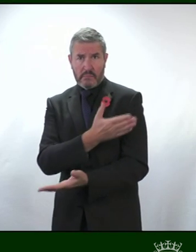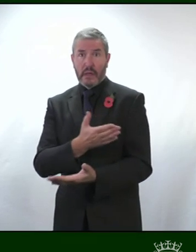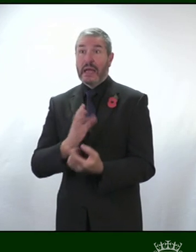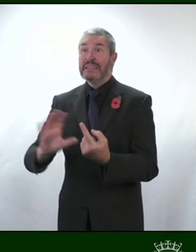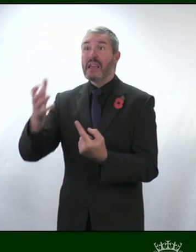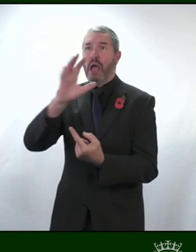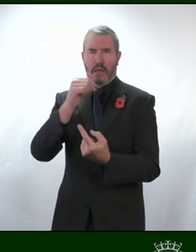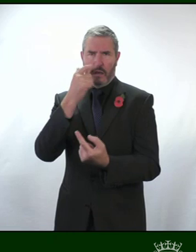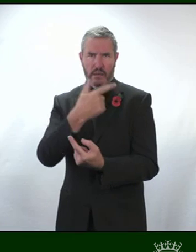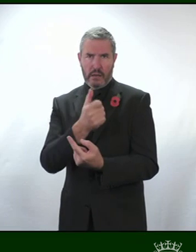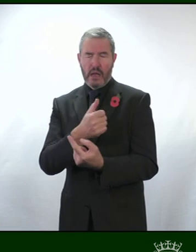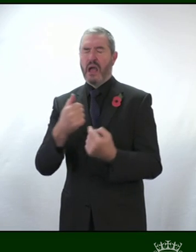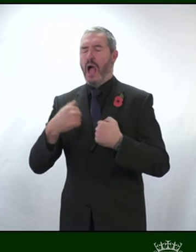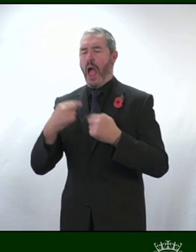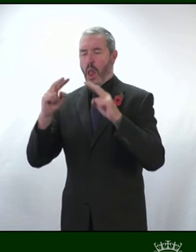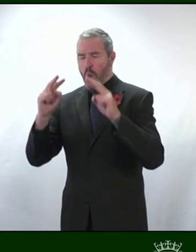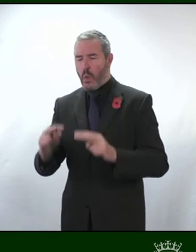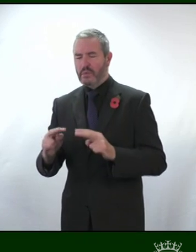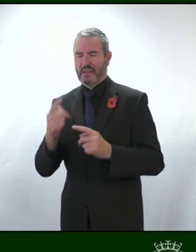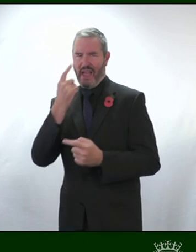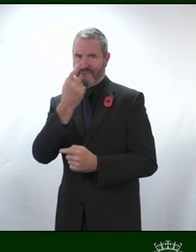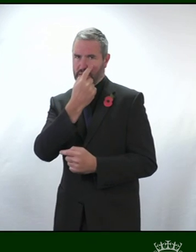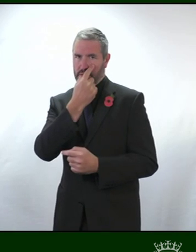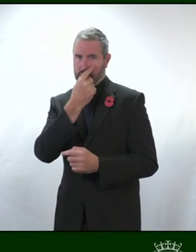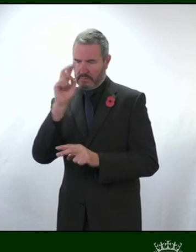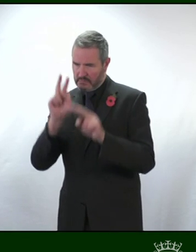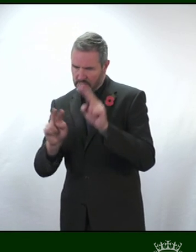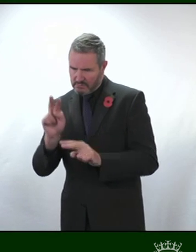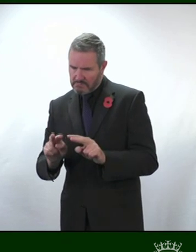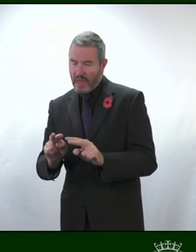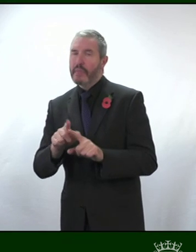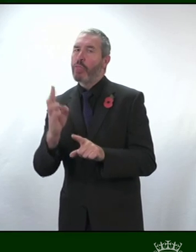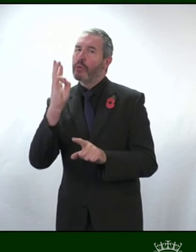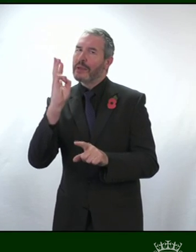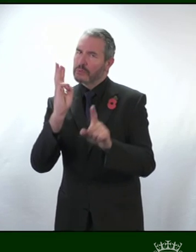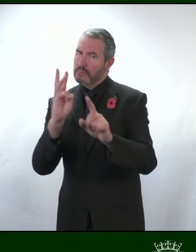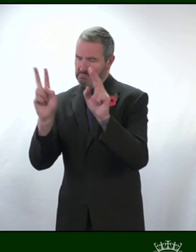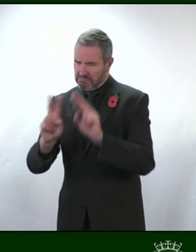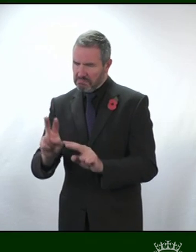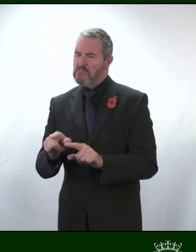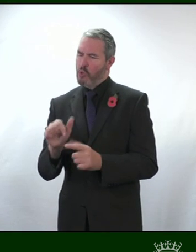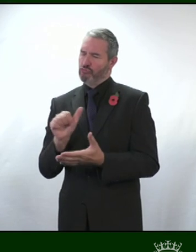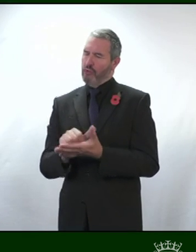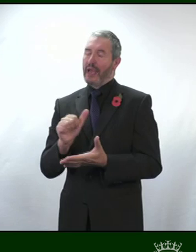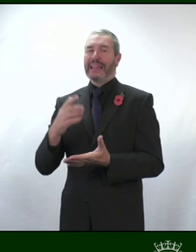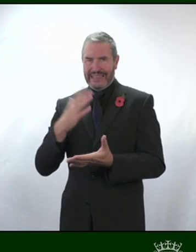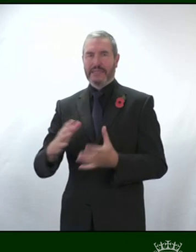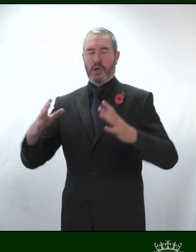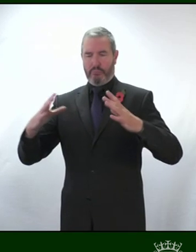As he well knows, I looked at the evidence and made a decision three weeks ago that the right thing was a circuit break.